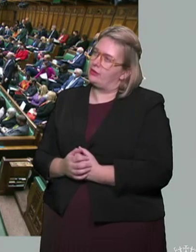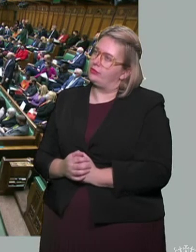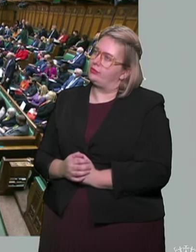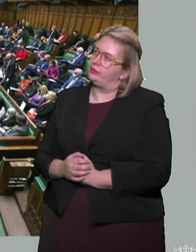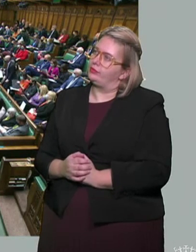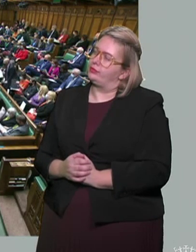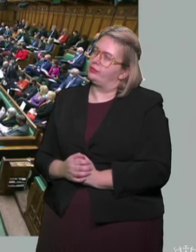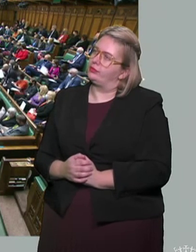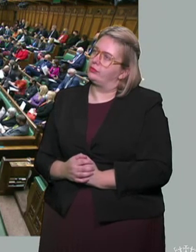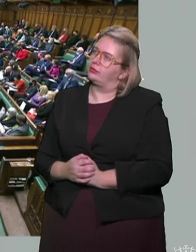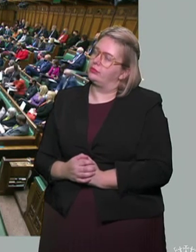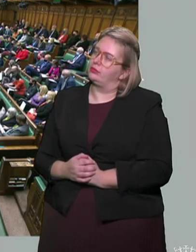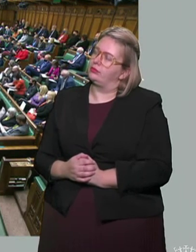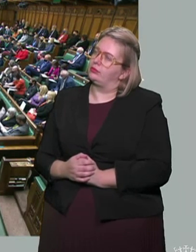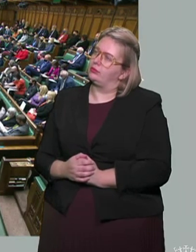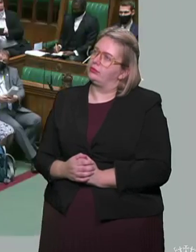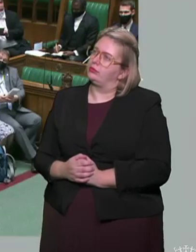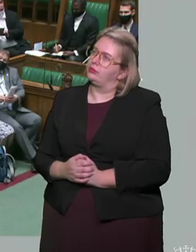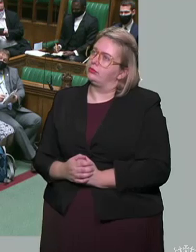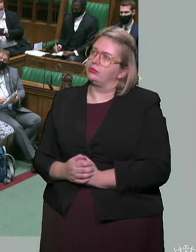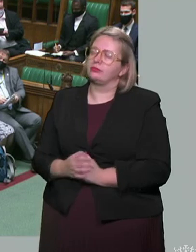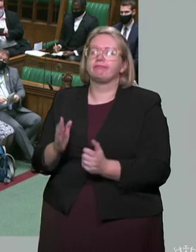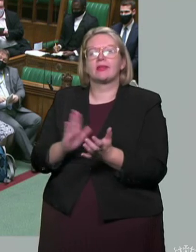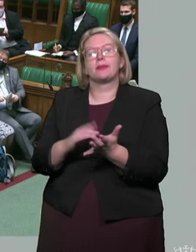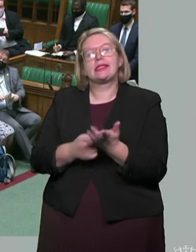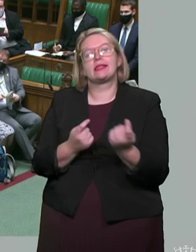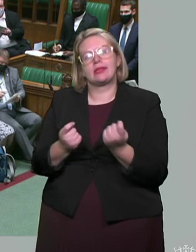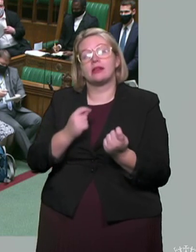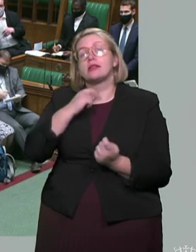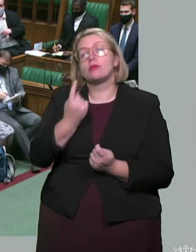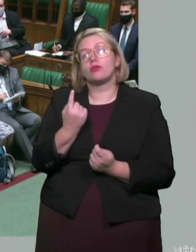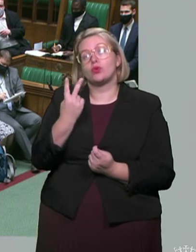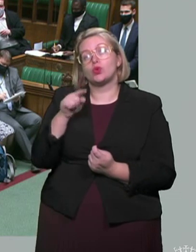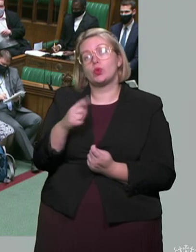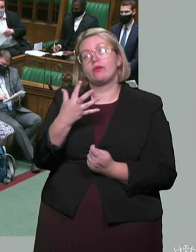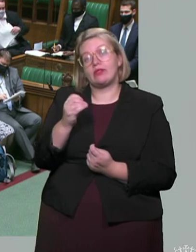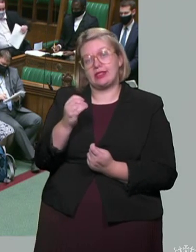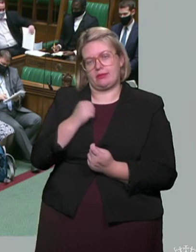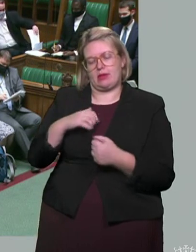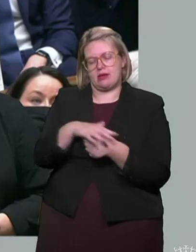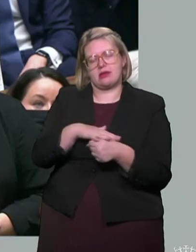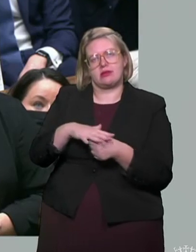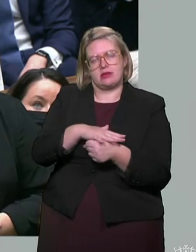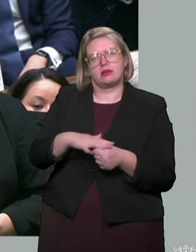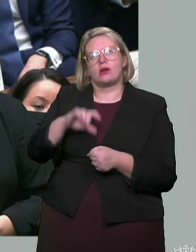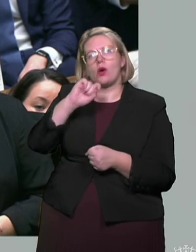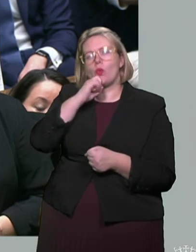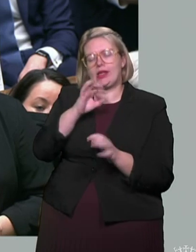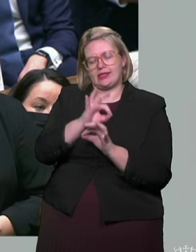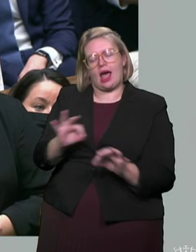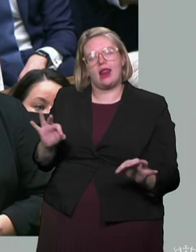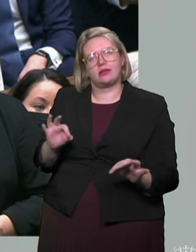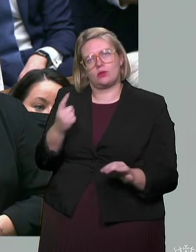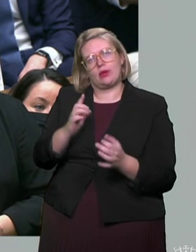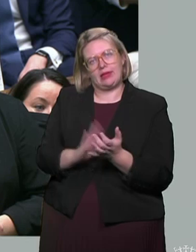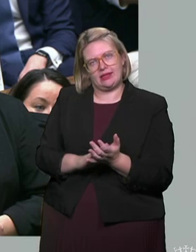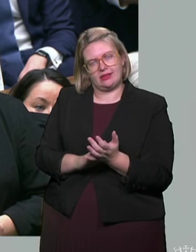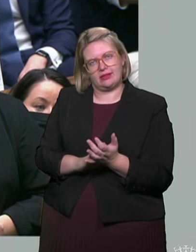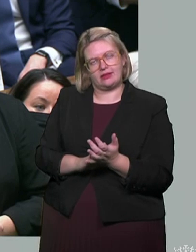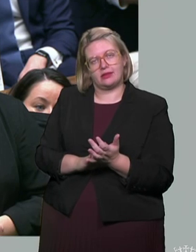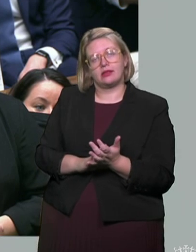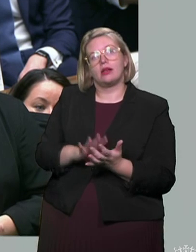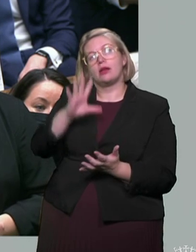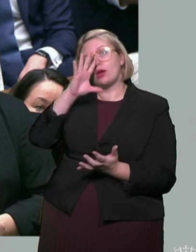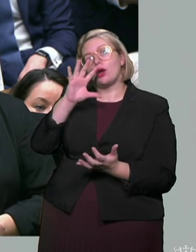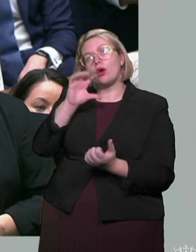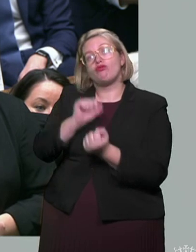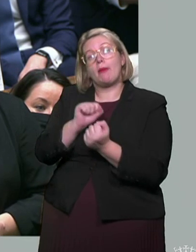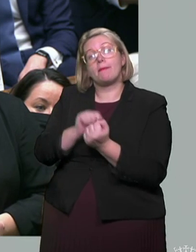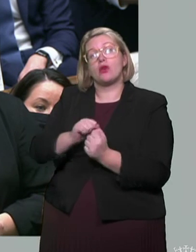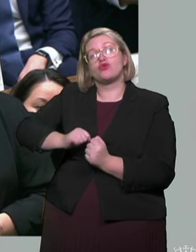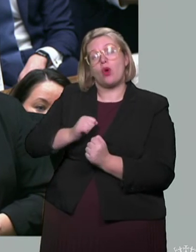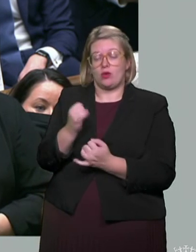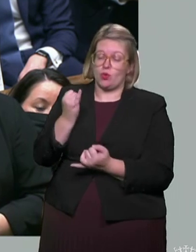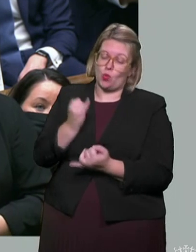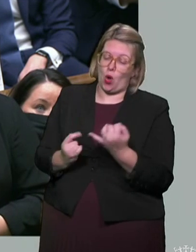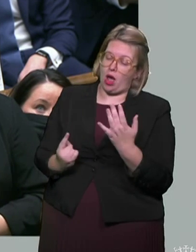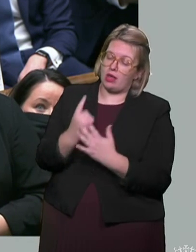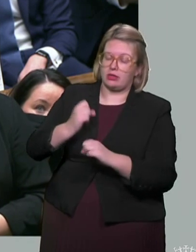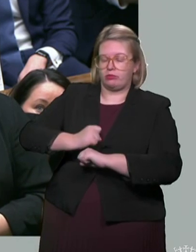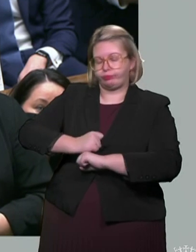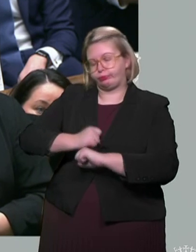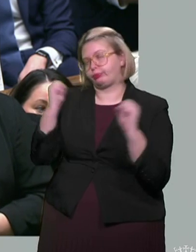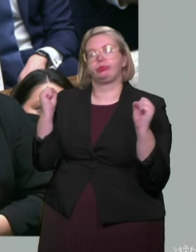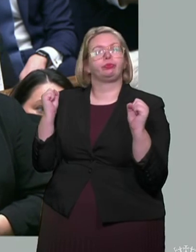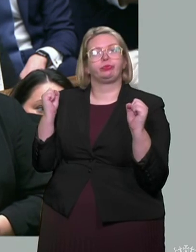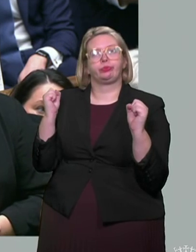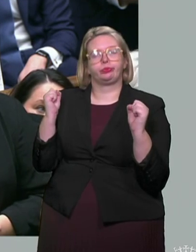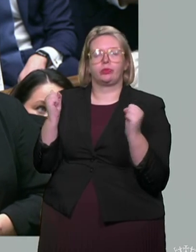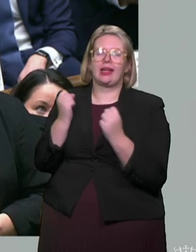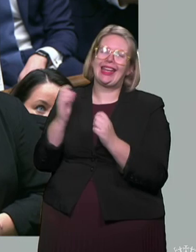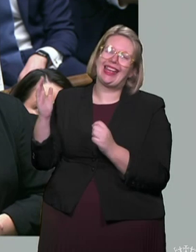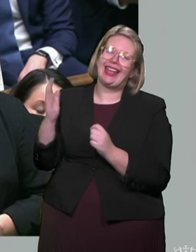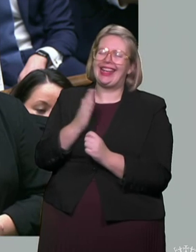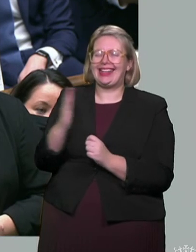Tomorrow, at 2.50 pm, my constituency will fall silent as we mark exactly 50 years since Scotland’s largest peacetime explosion ripped through Clarkston Toll in East Renfrewshire.